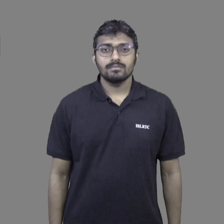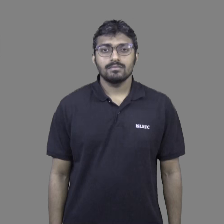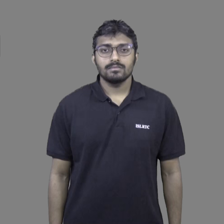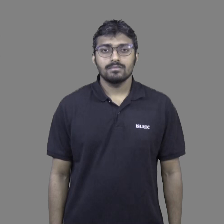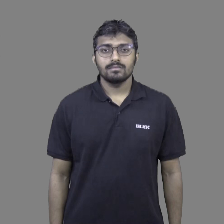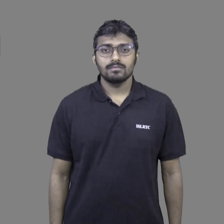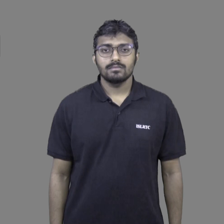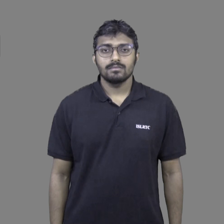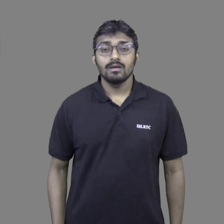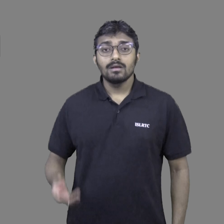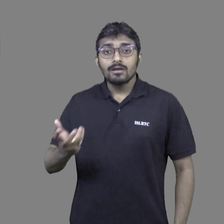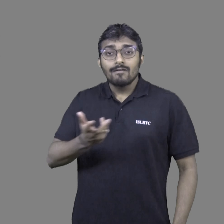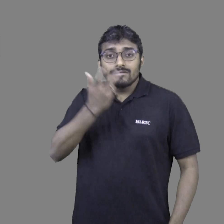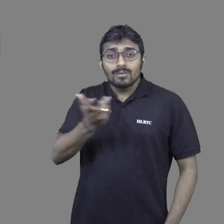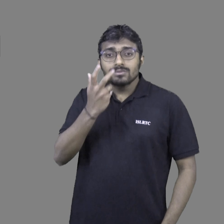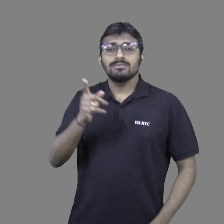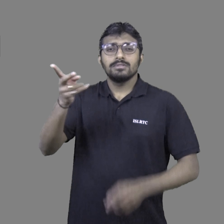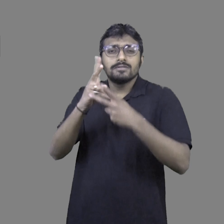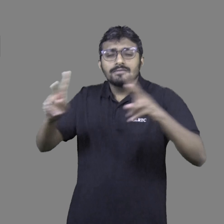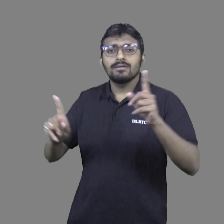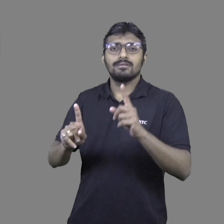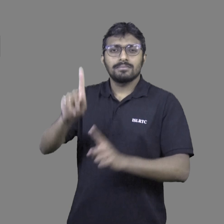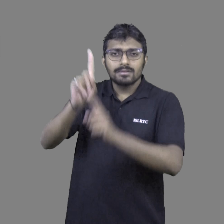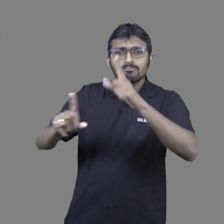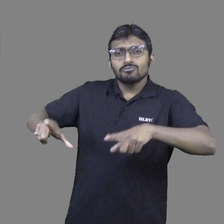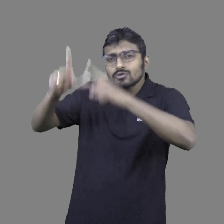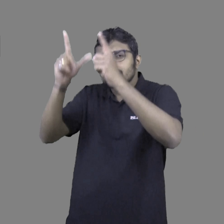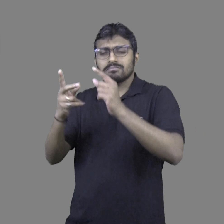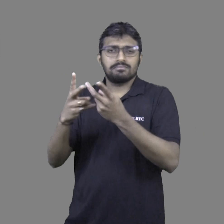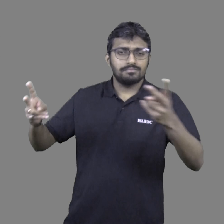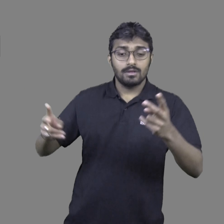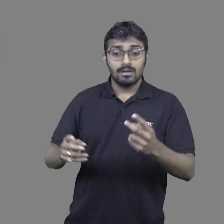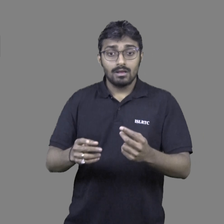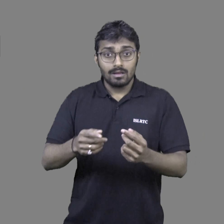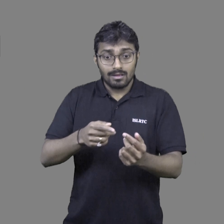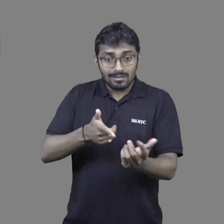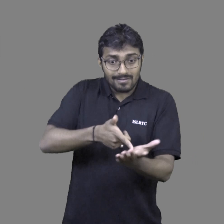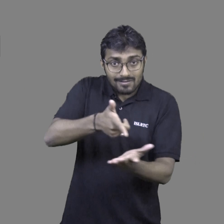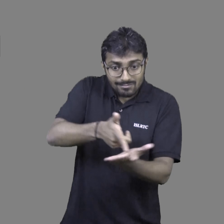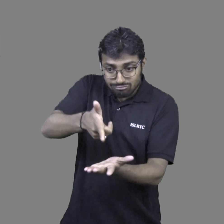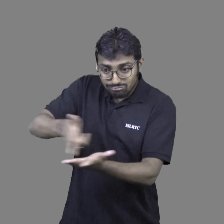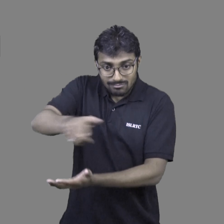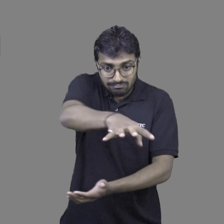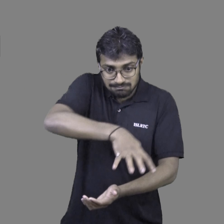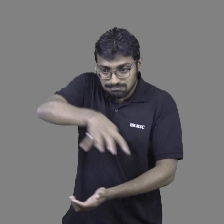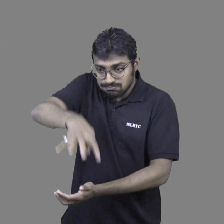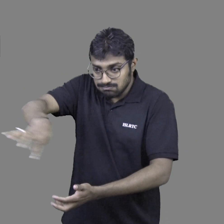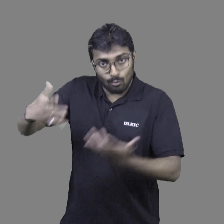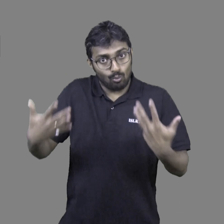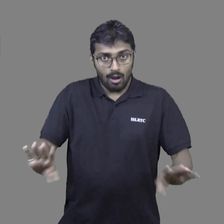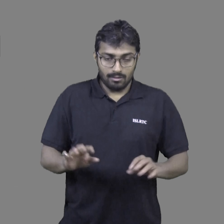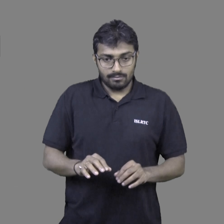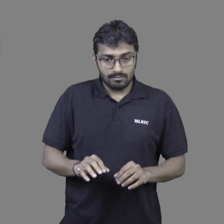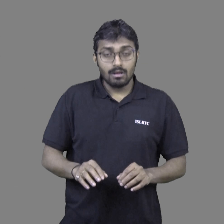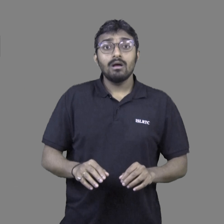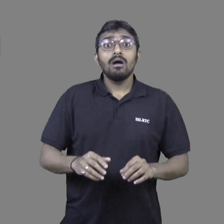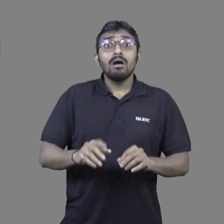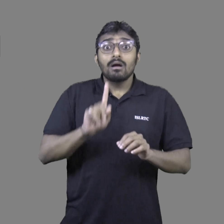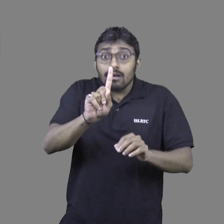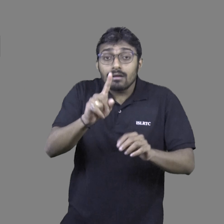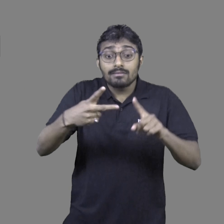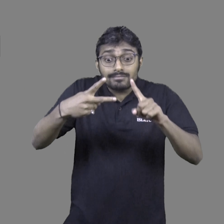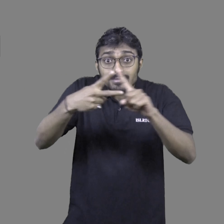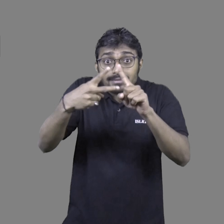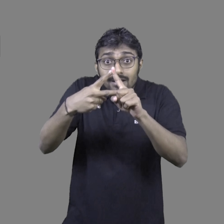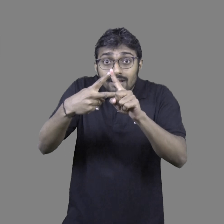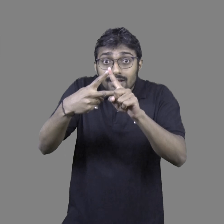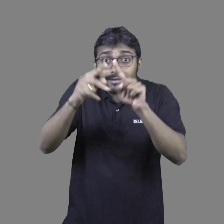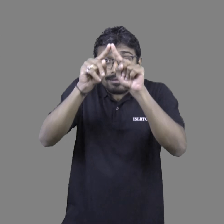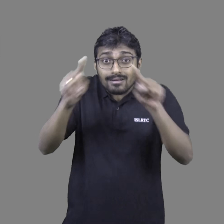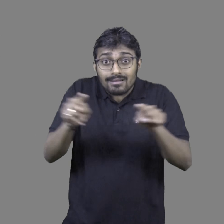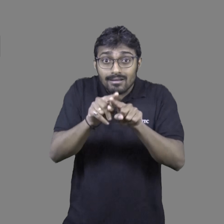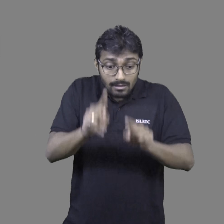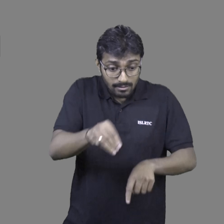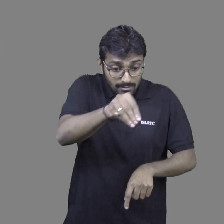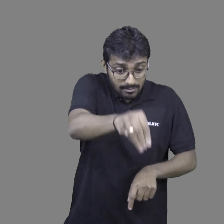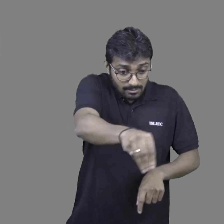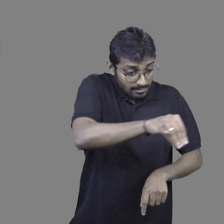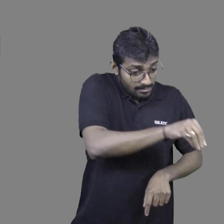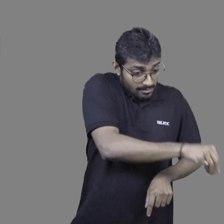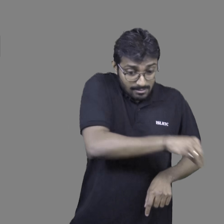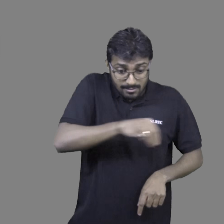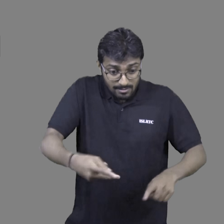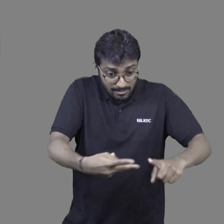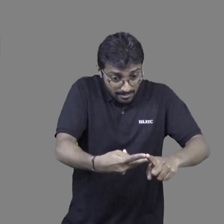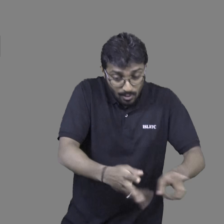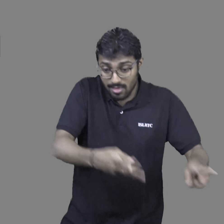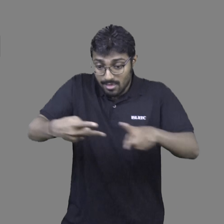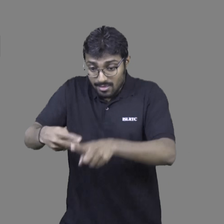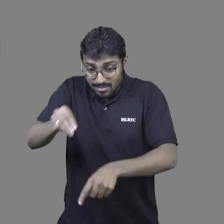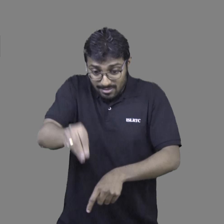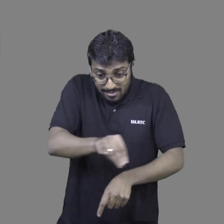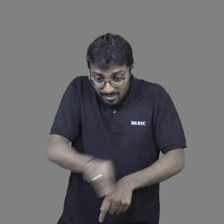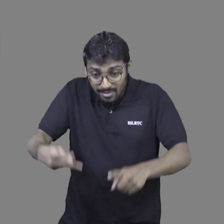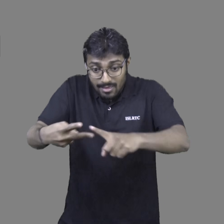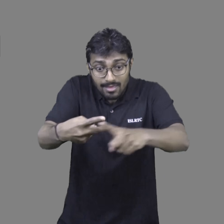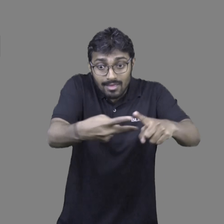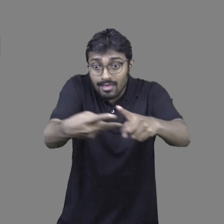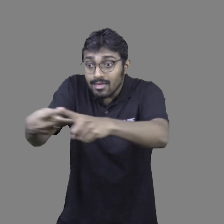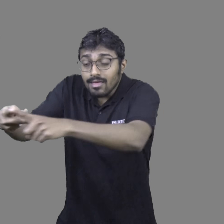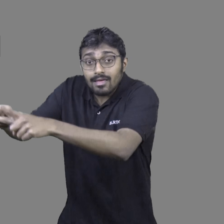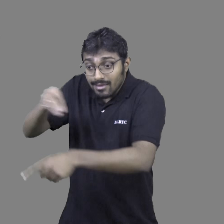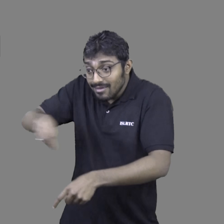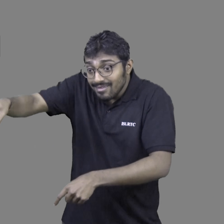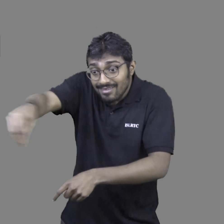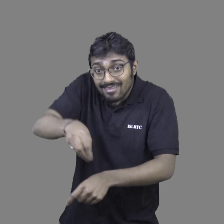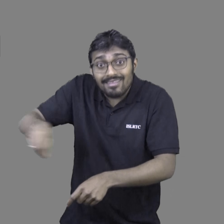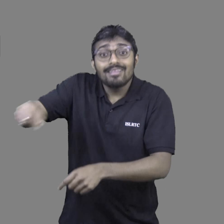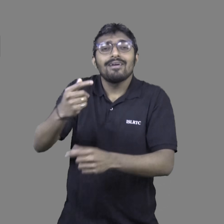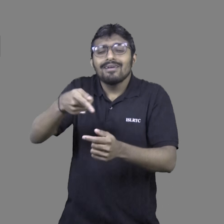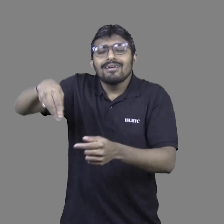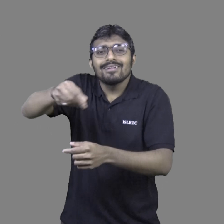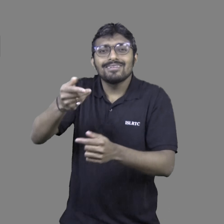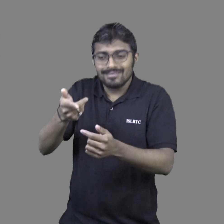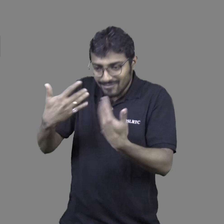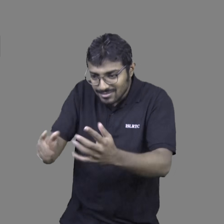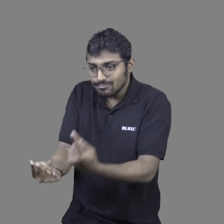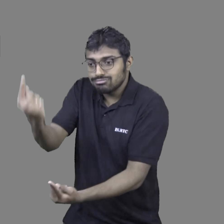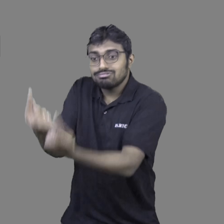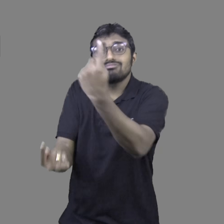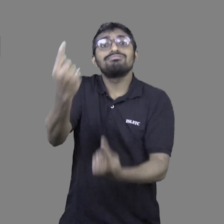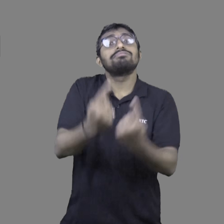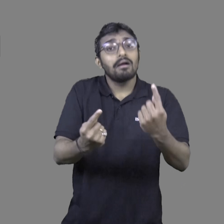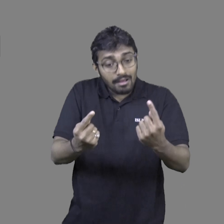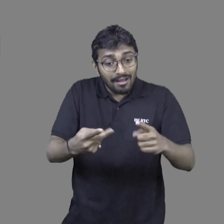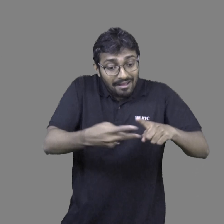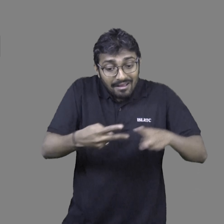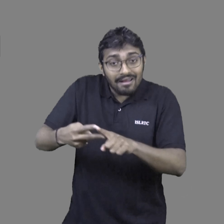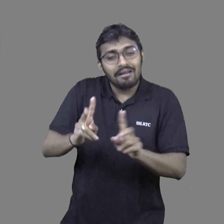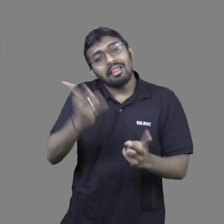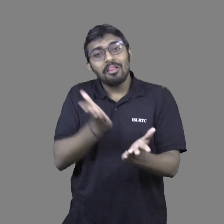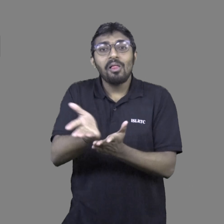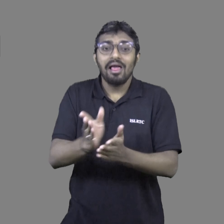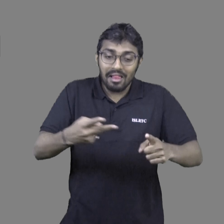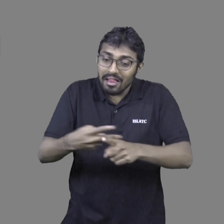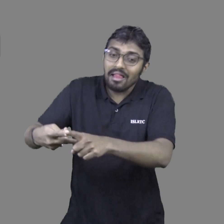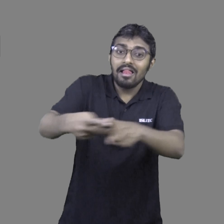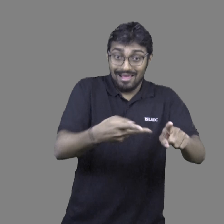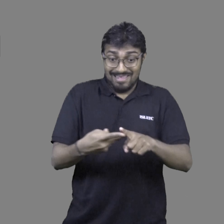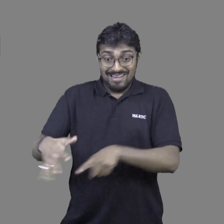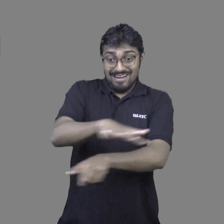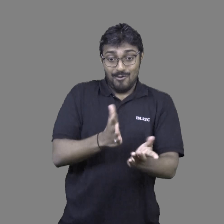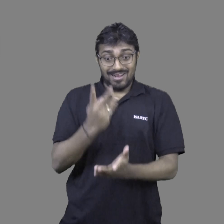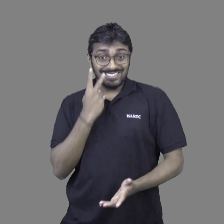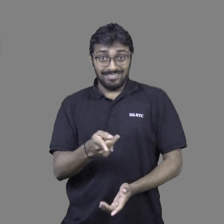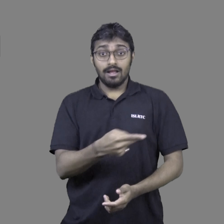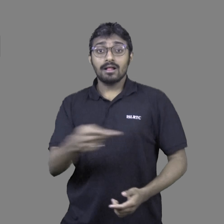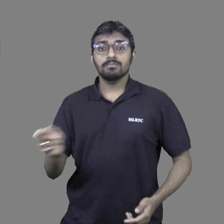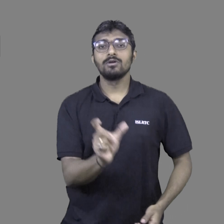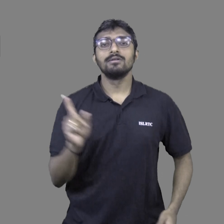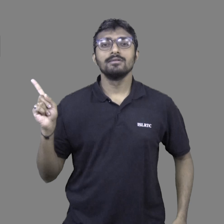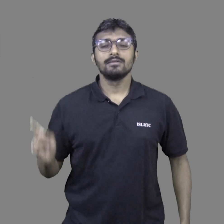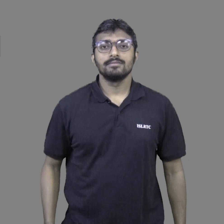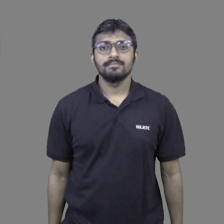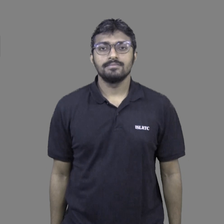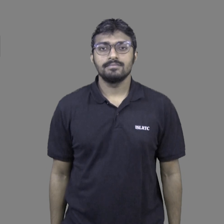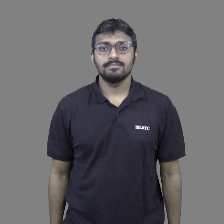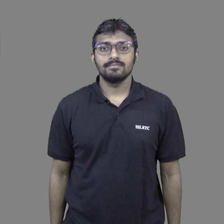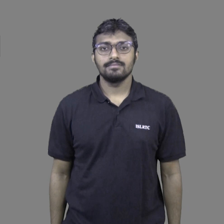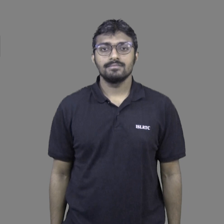Triangular Method